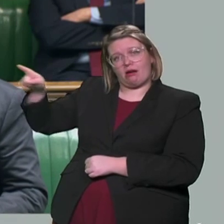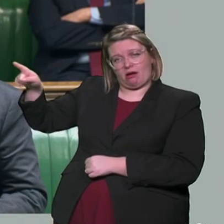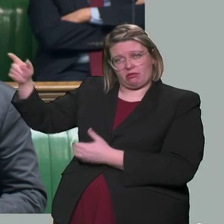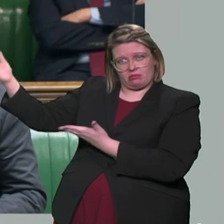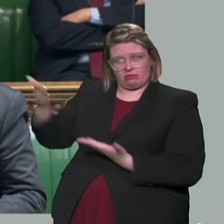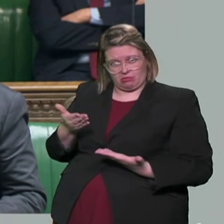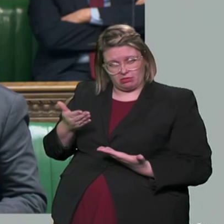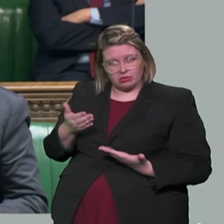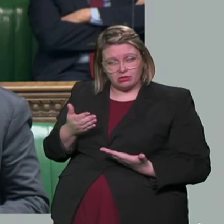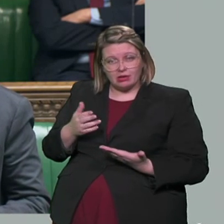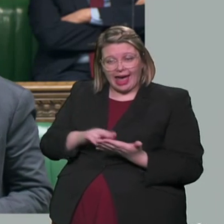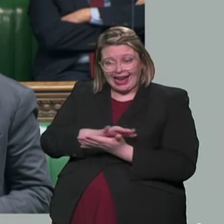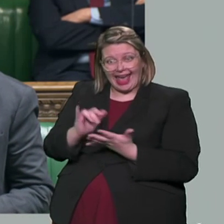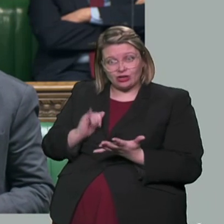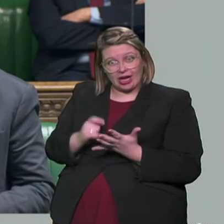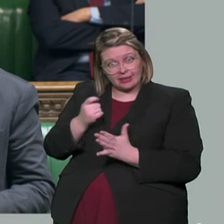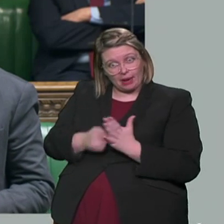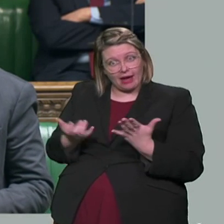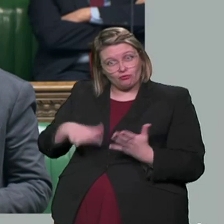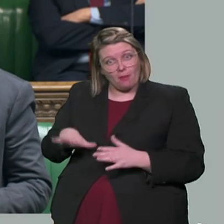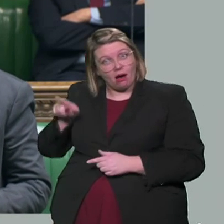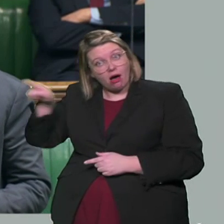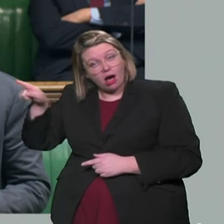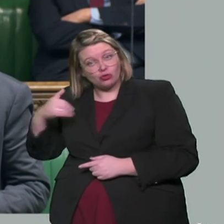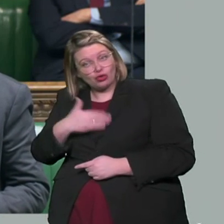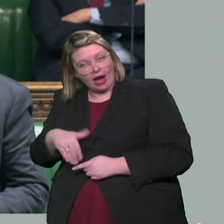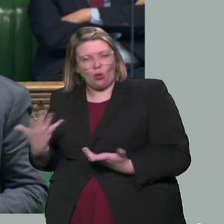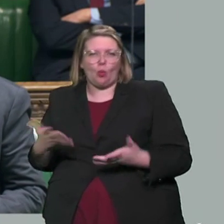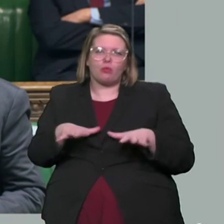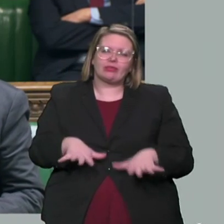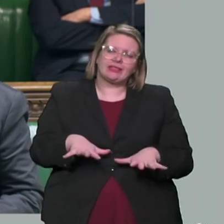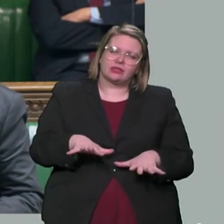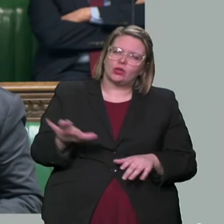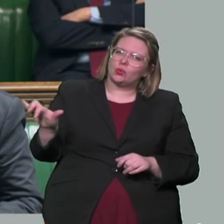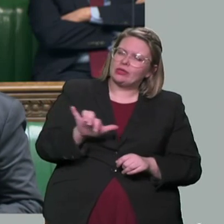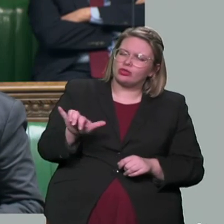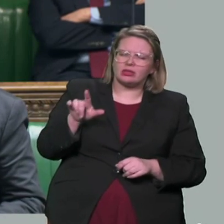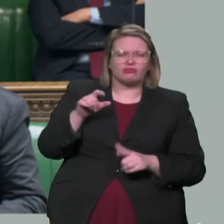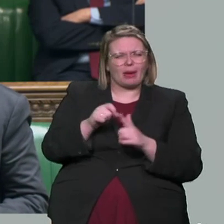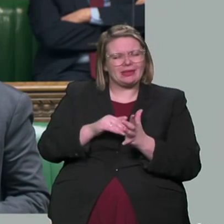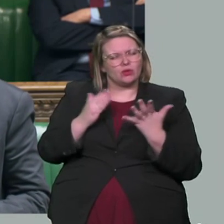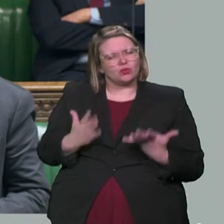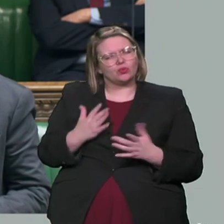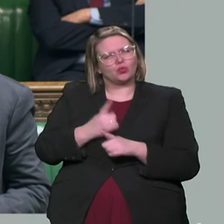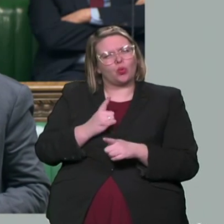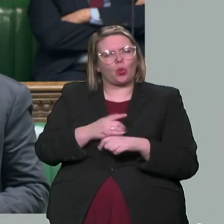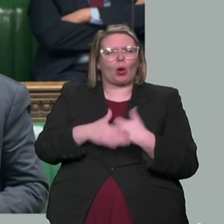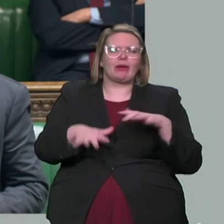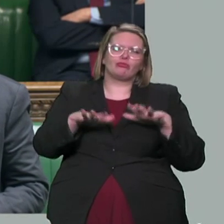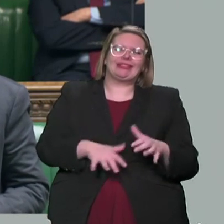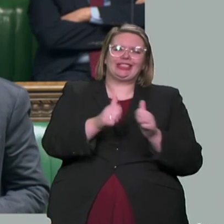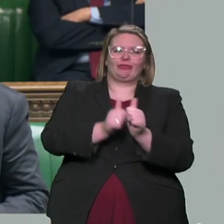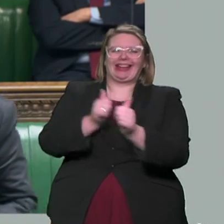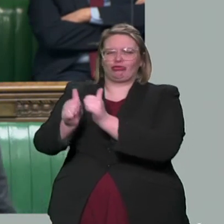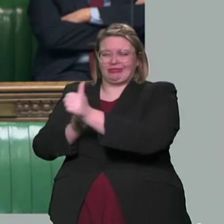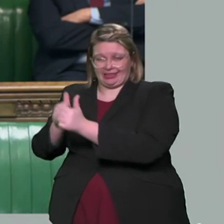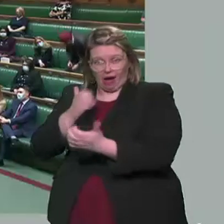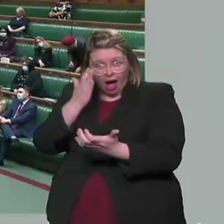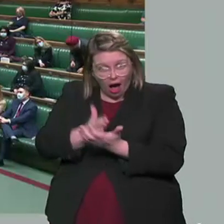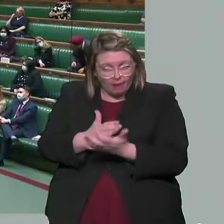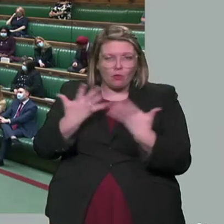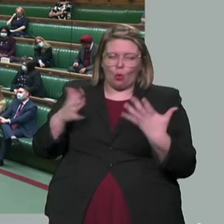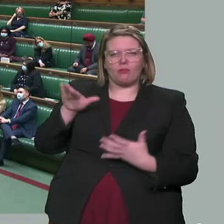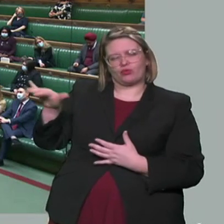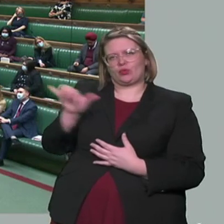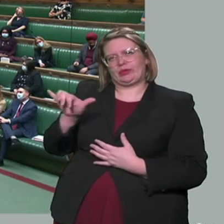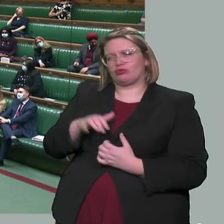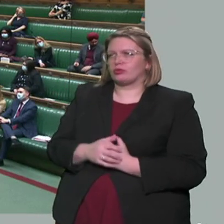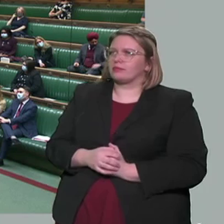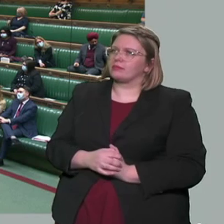Is the NHS now buying British, or were the Prime Minister’s words today about British manufacturing simply more hot air?